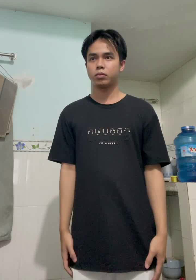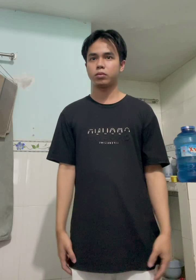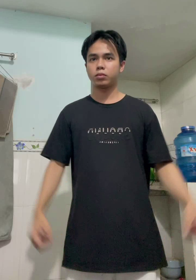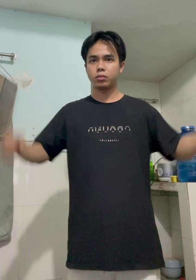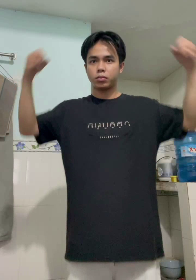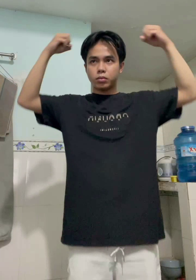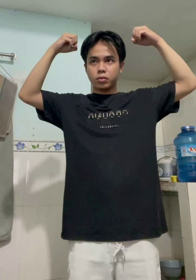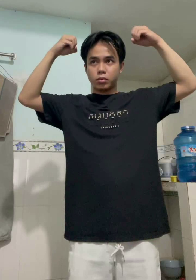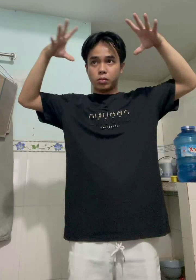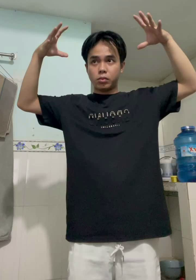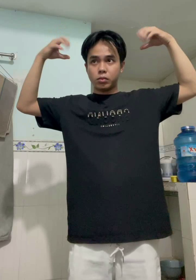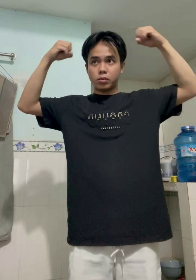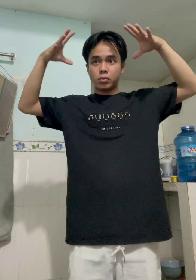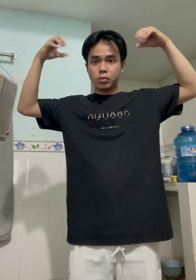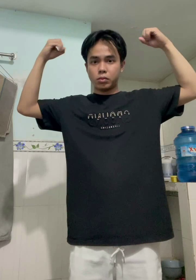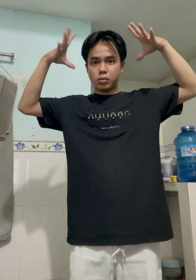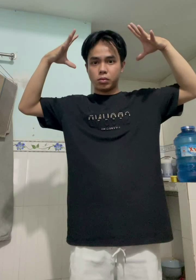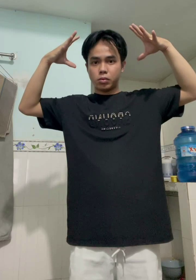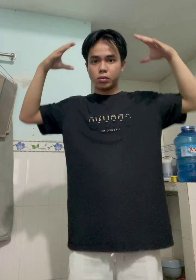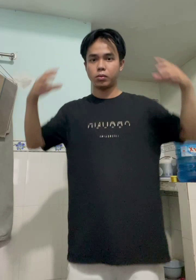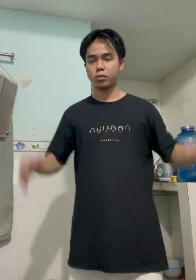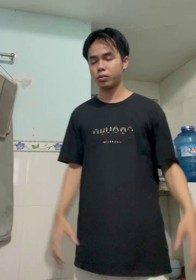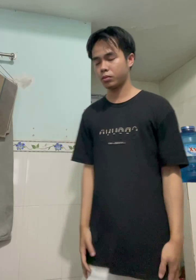mua